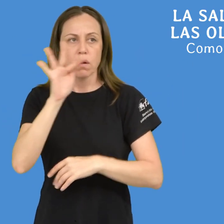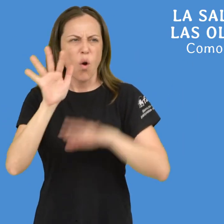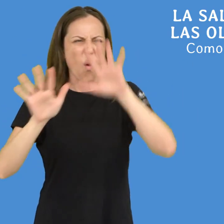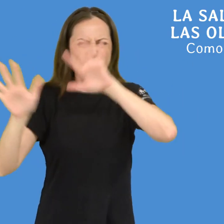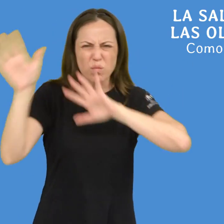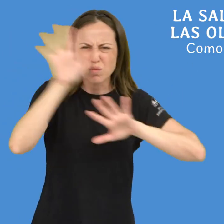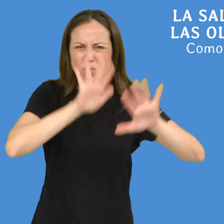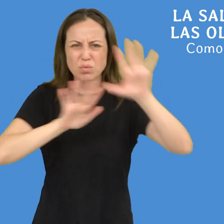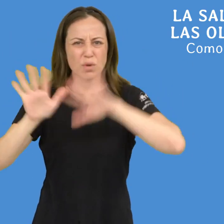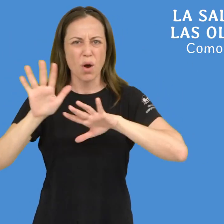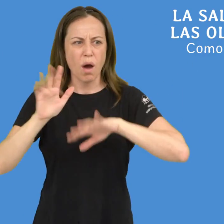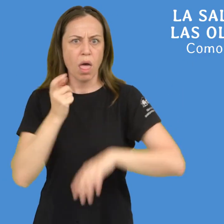complicado